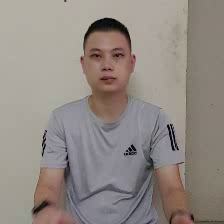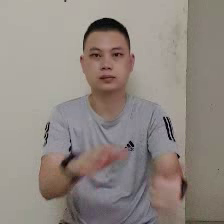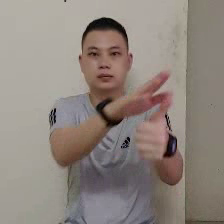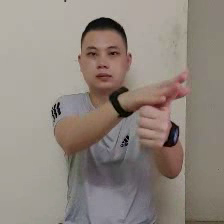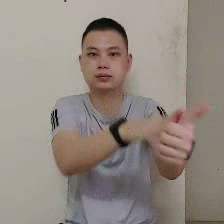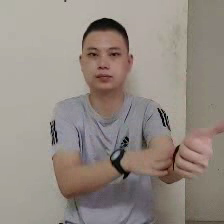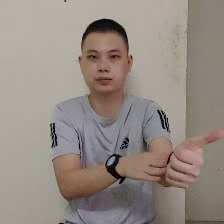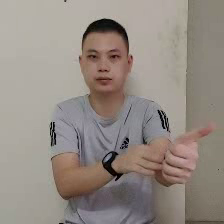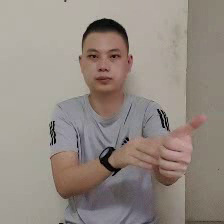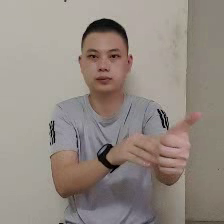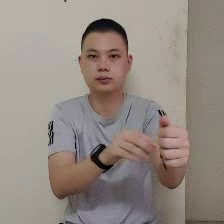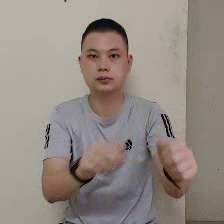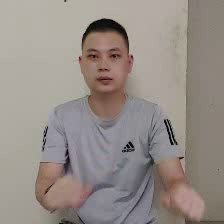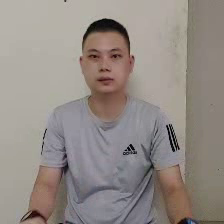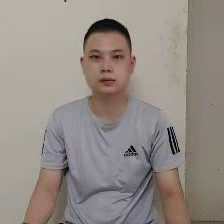An ủi